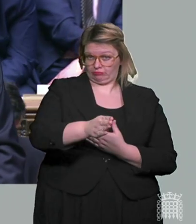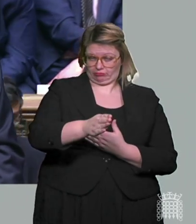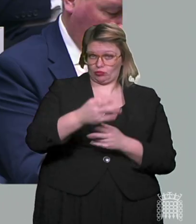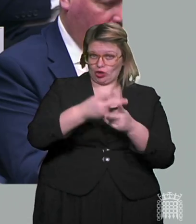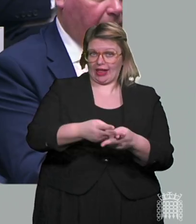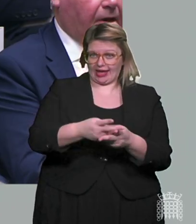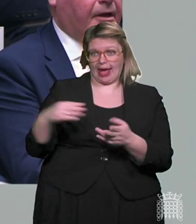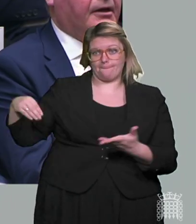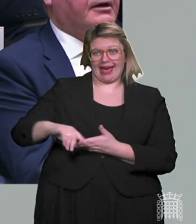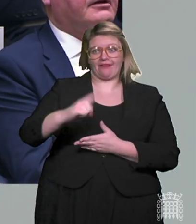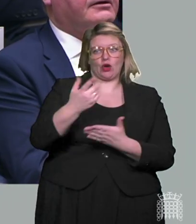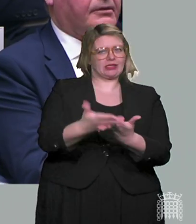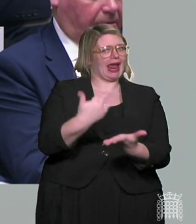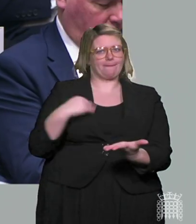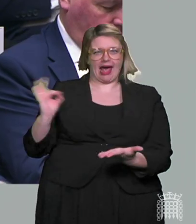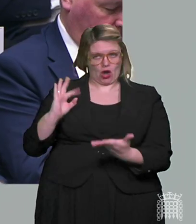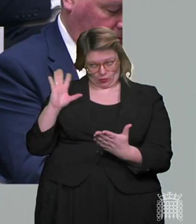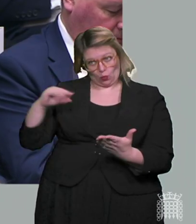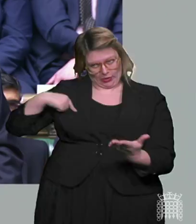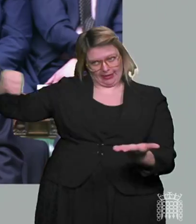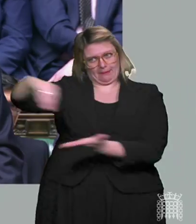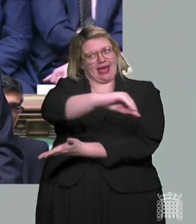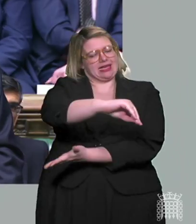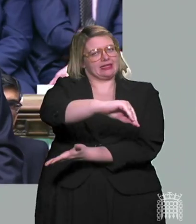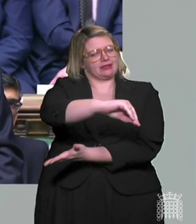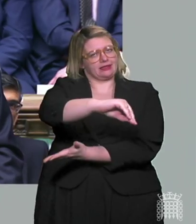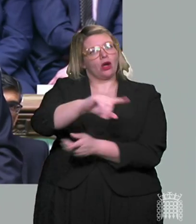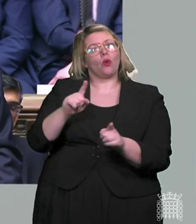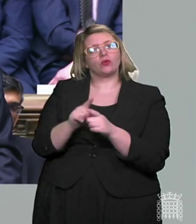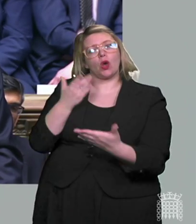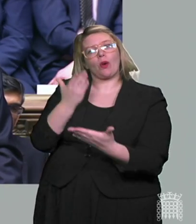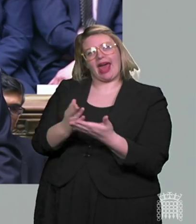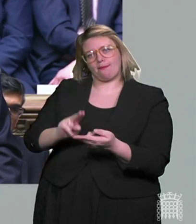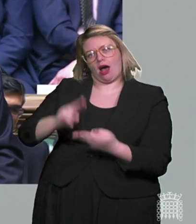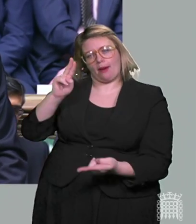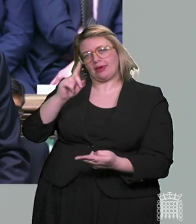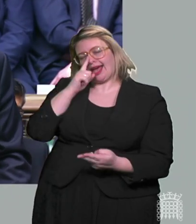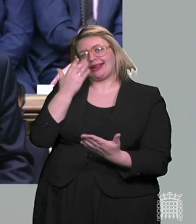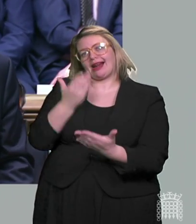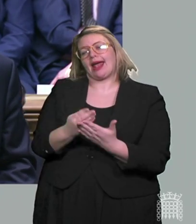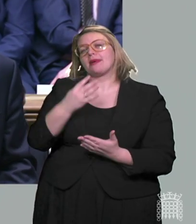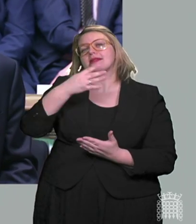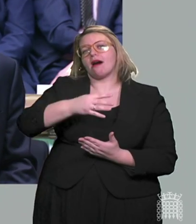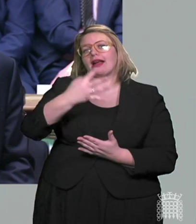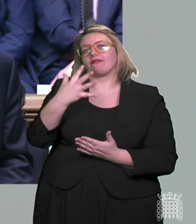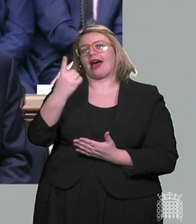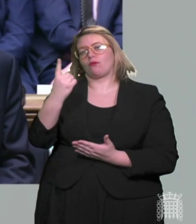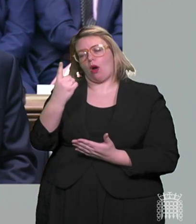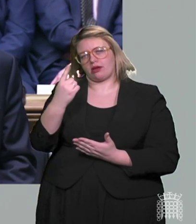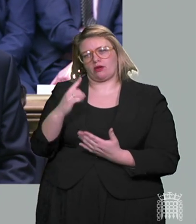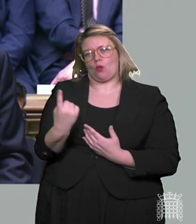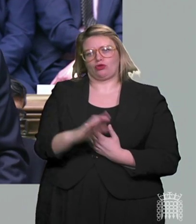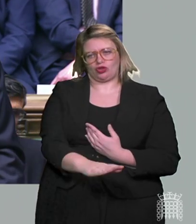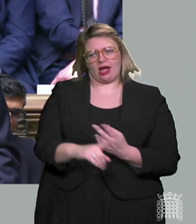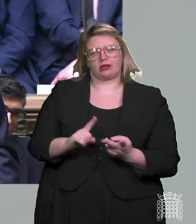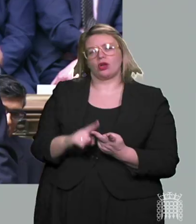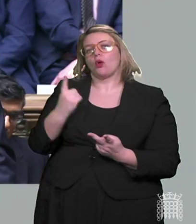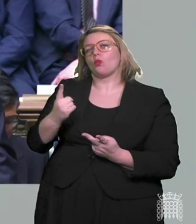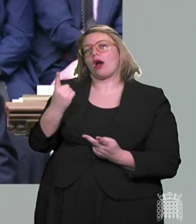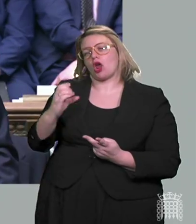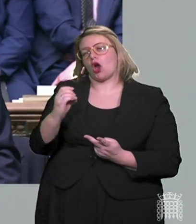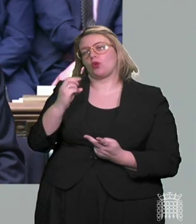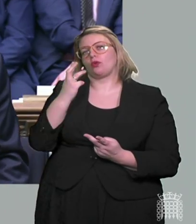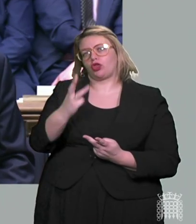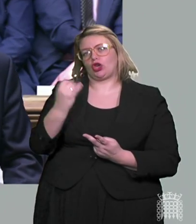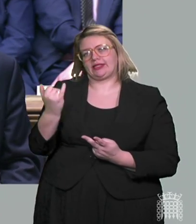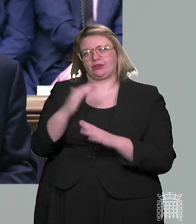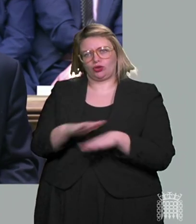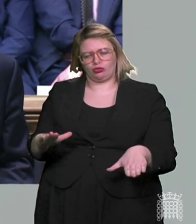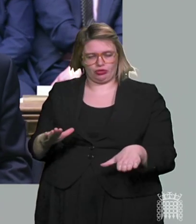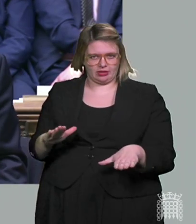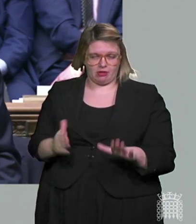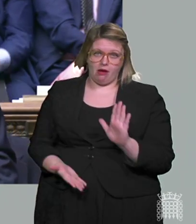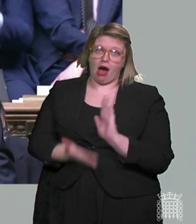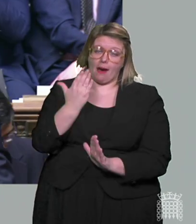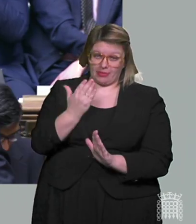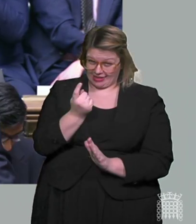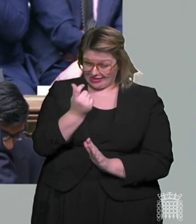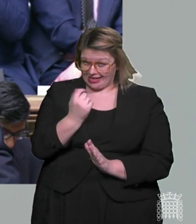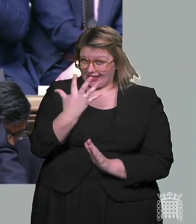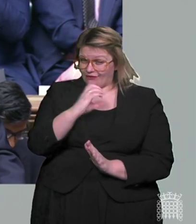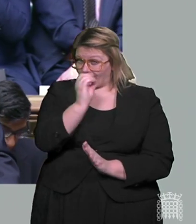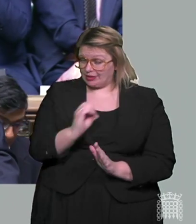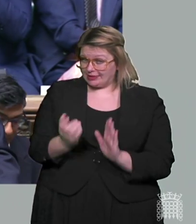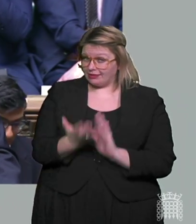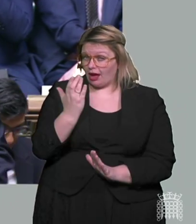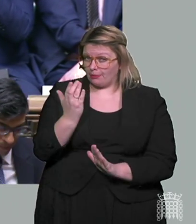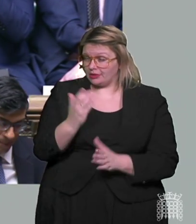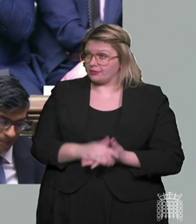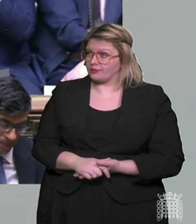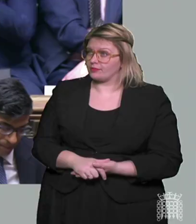And we will increase the maximum they can claim to £951 for one child and £1,630 for two children, an increase of almost 50%.